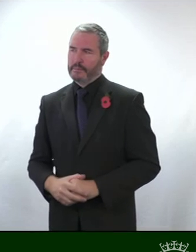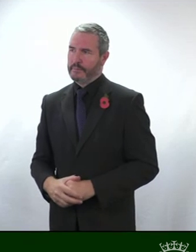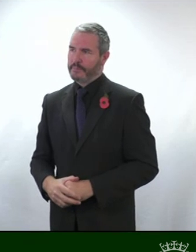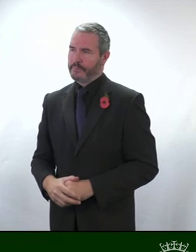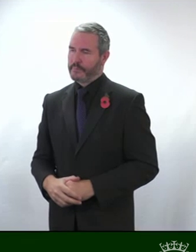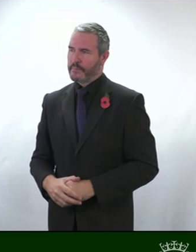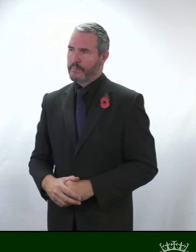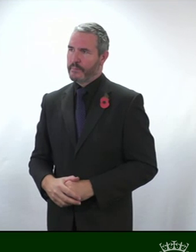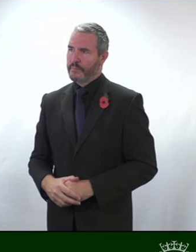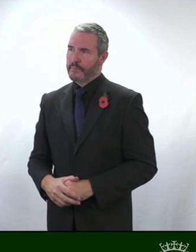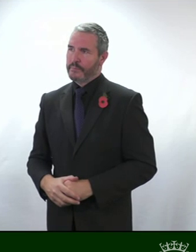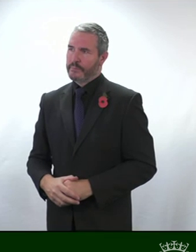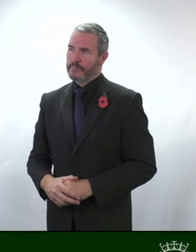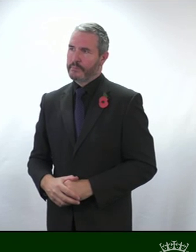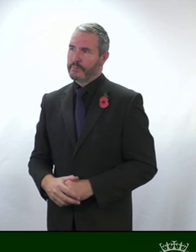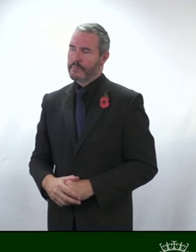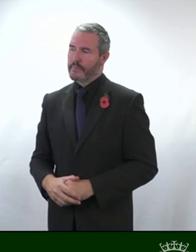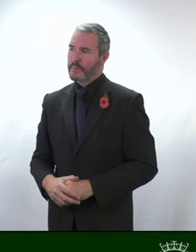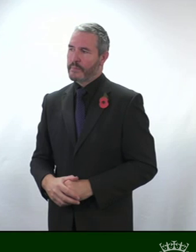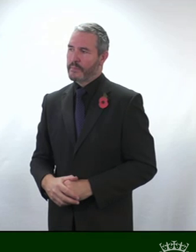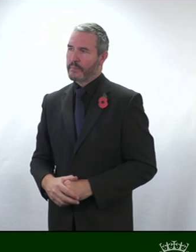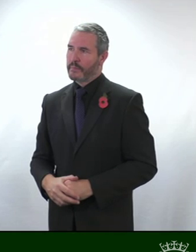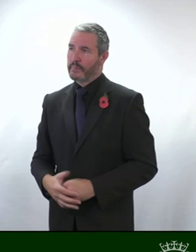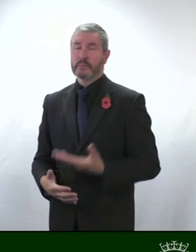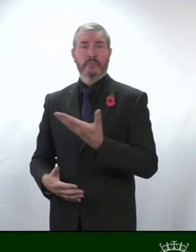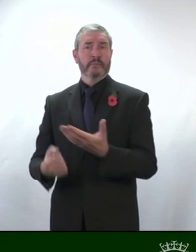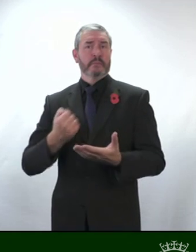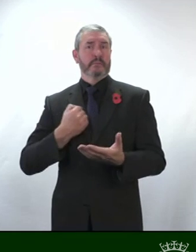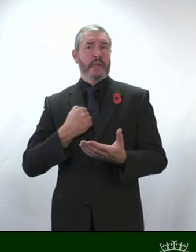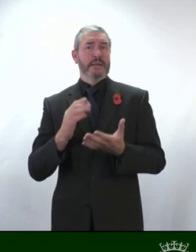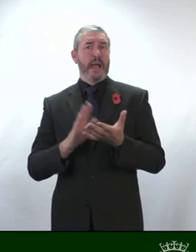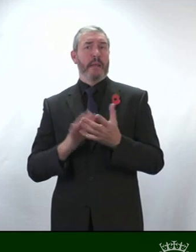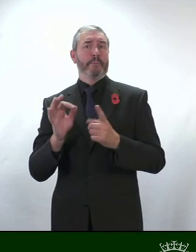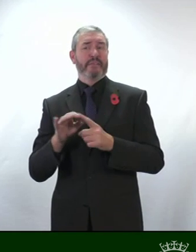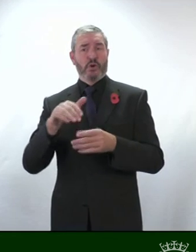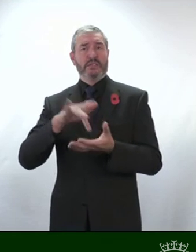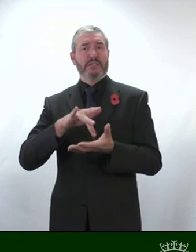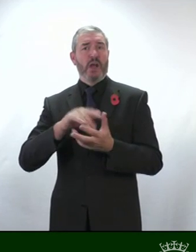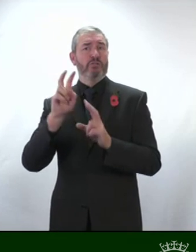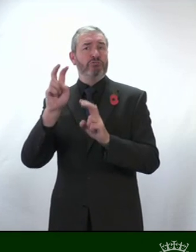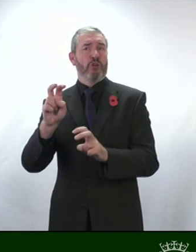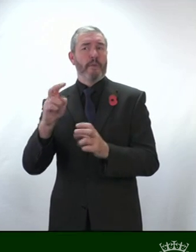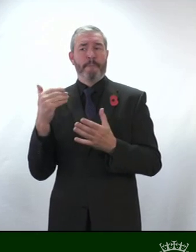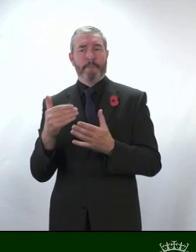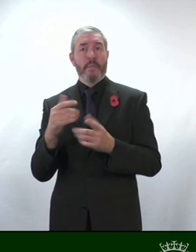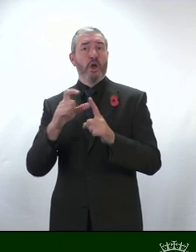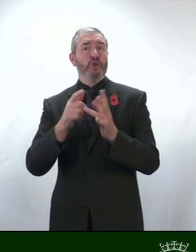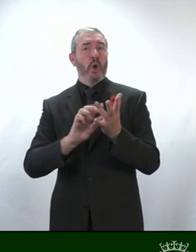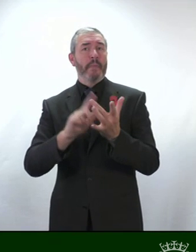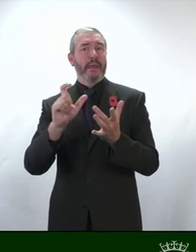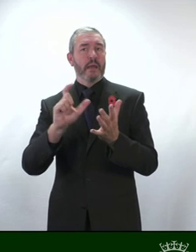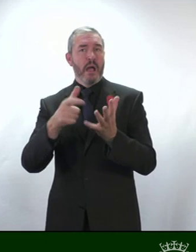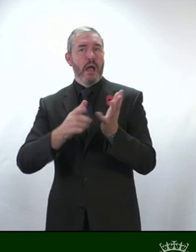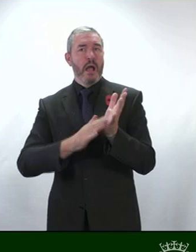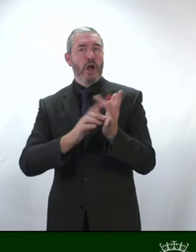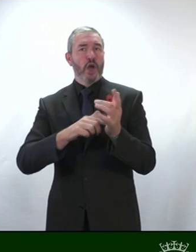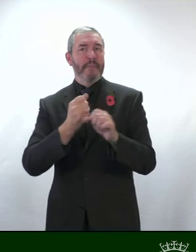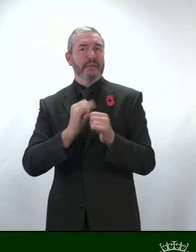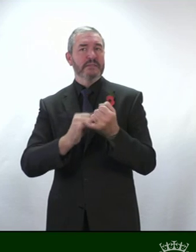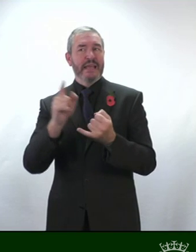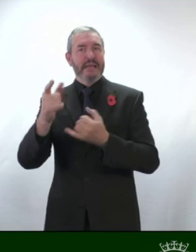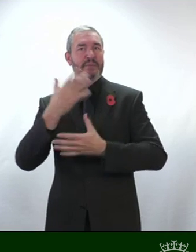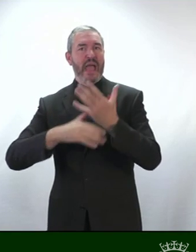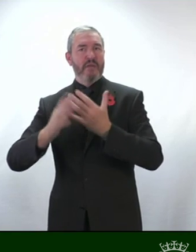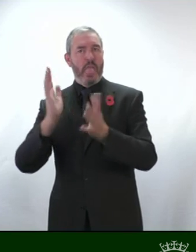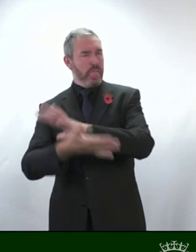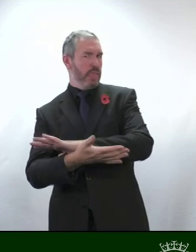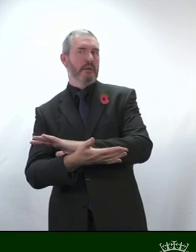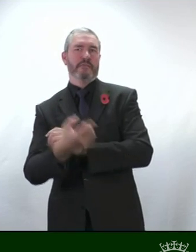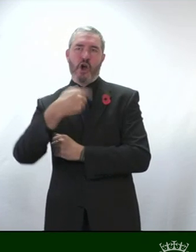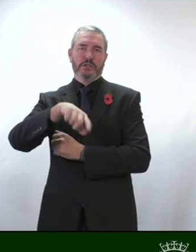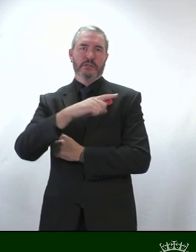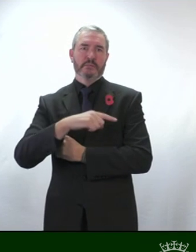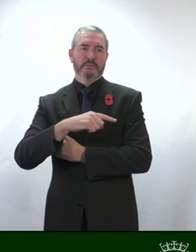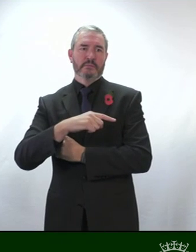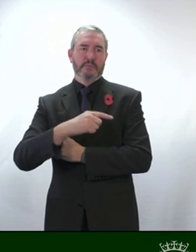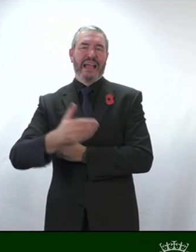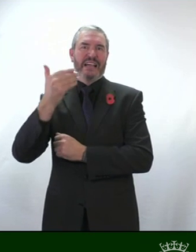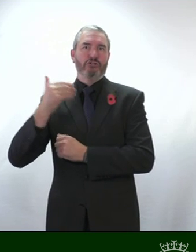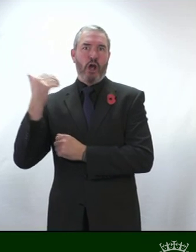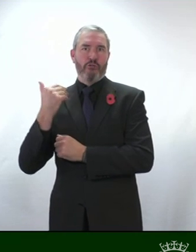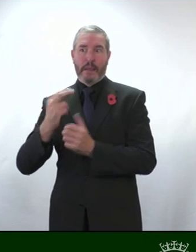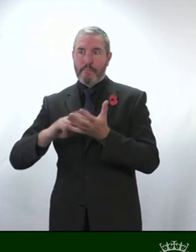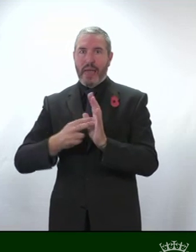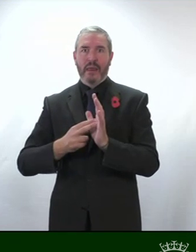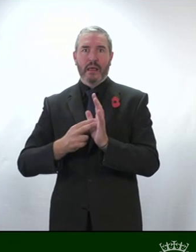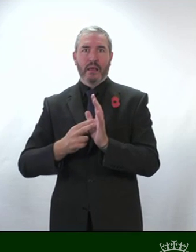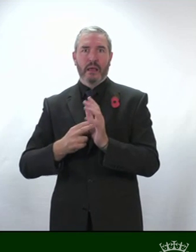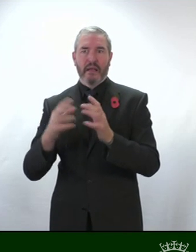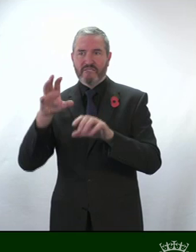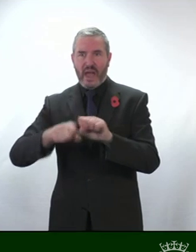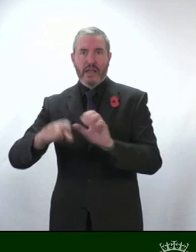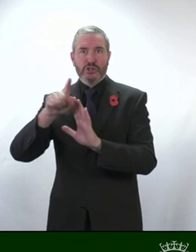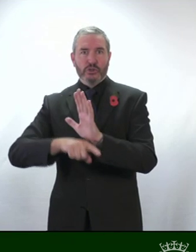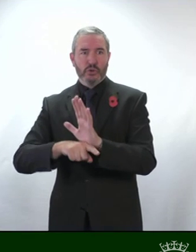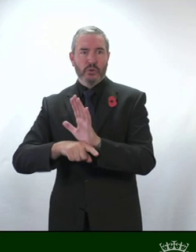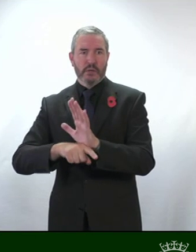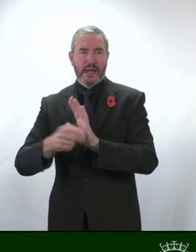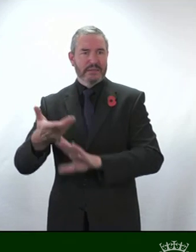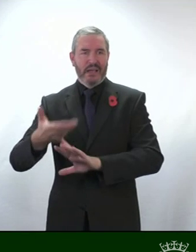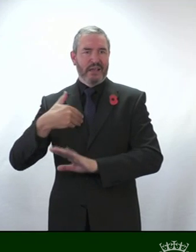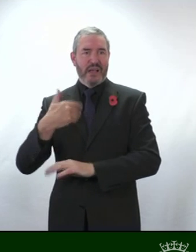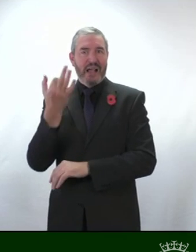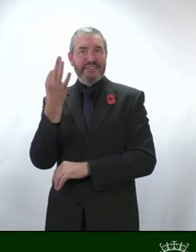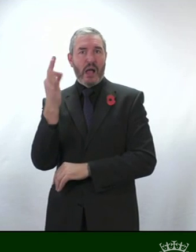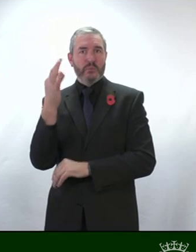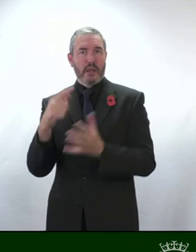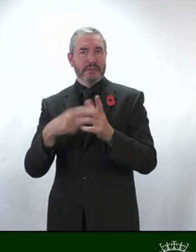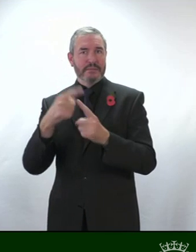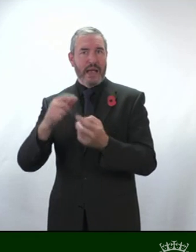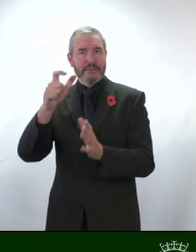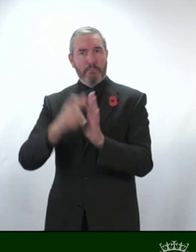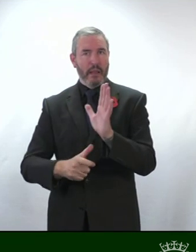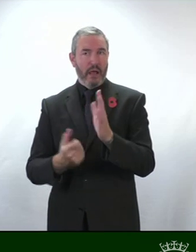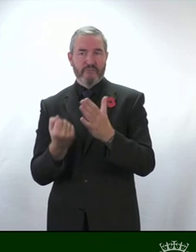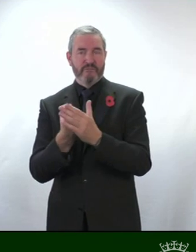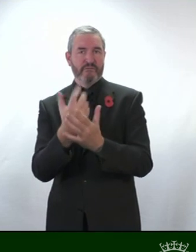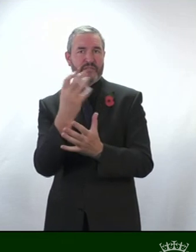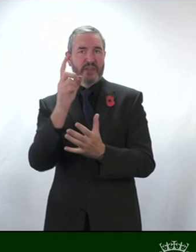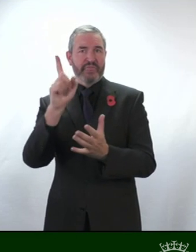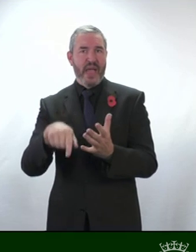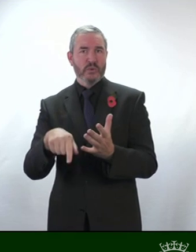Mary Kelly FoyIn my short time as MP for the City of Durham, Dominic Cummings has fatally undermined public health messaging, has had historical planning violations exposed, and has short-changed us with an unpaid council tax bill of up to £50,000.